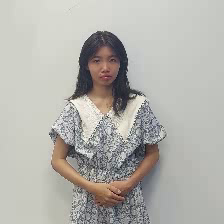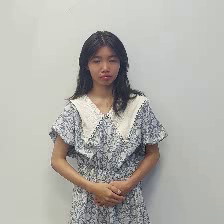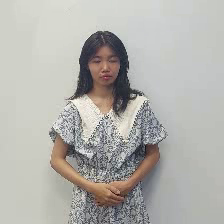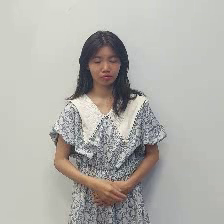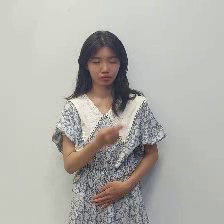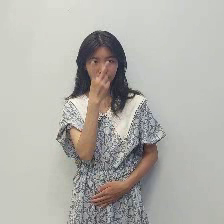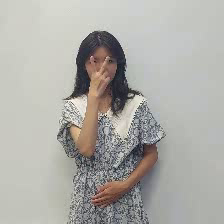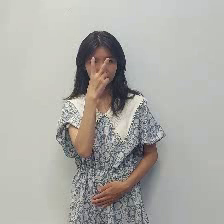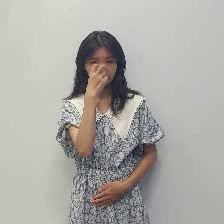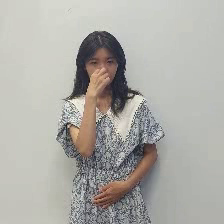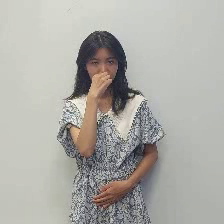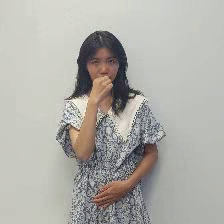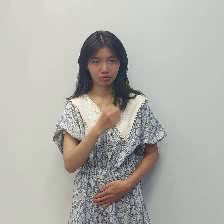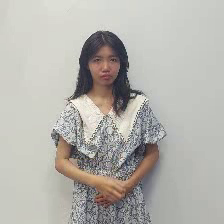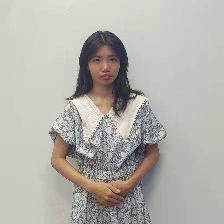Khóc